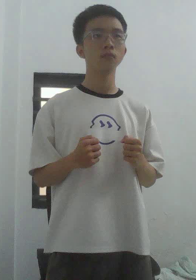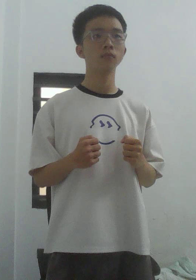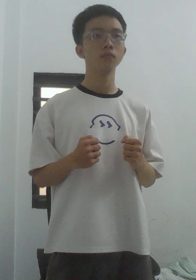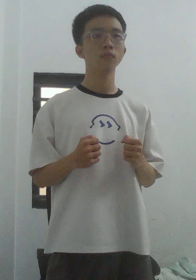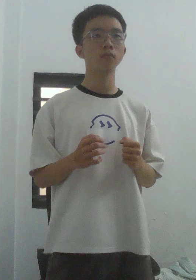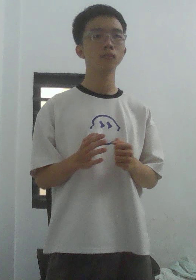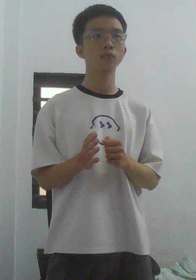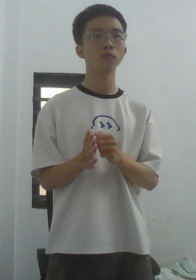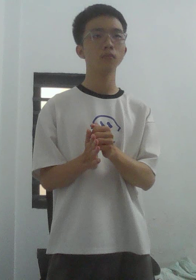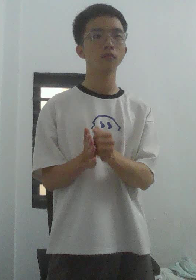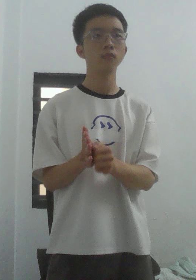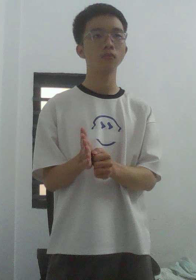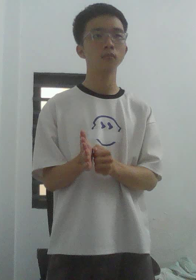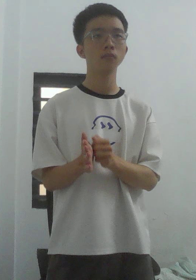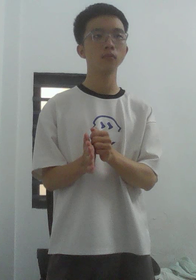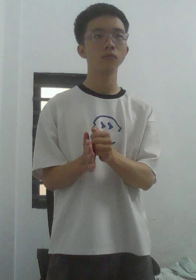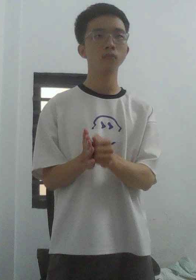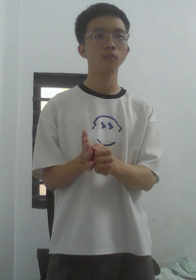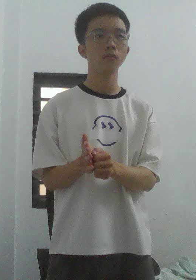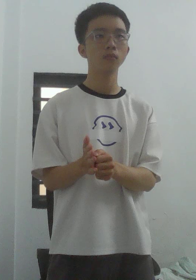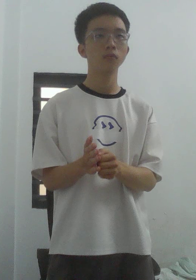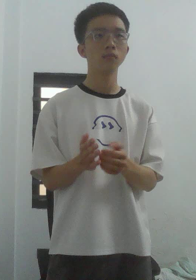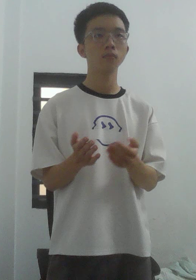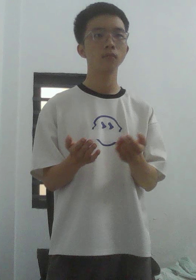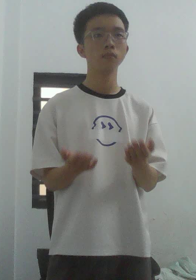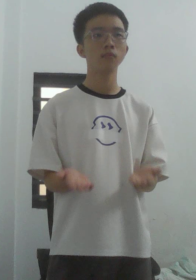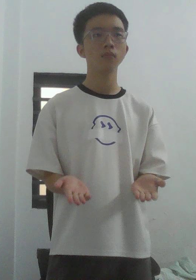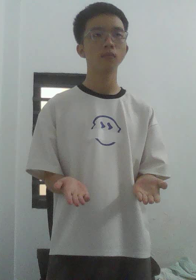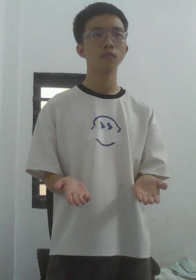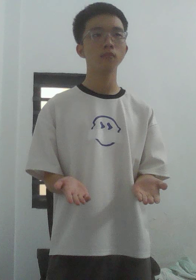thang nay